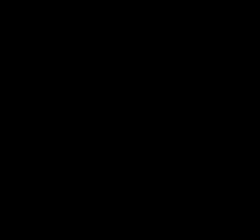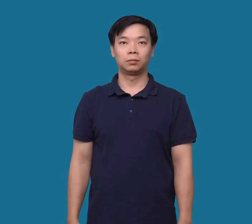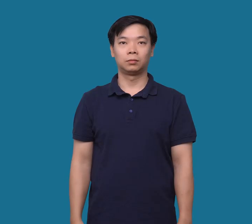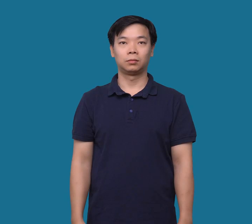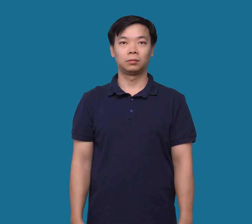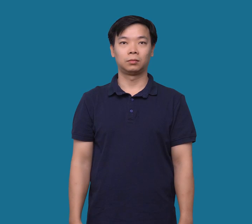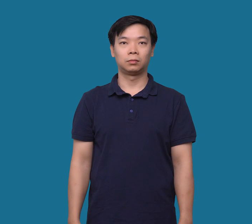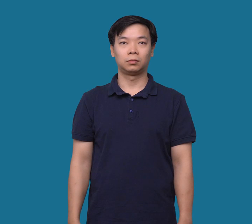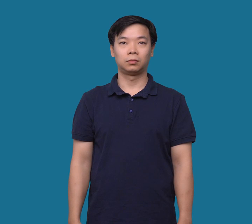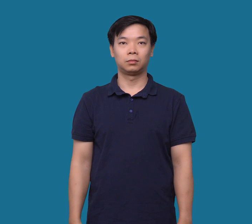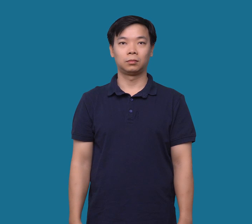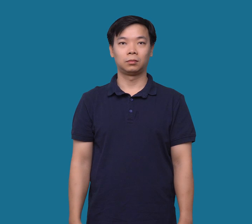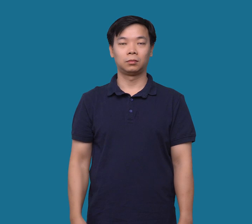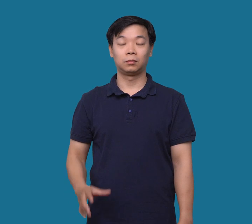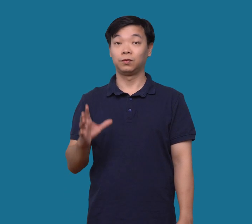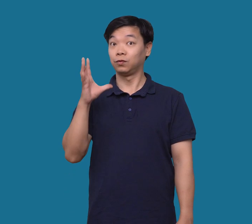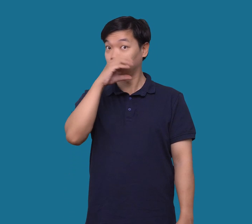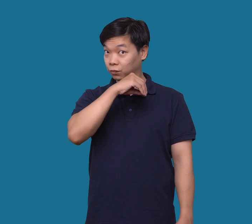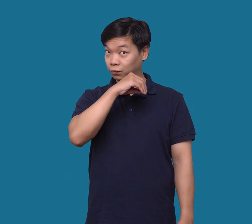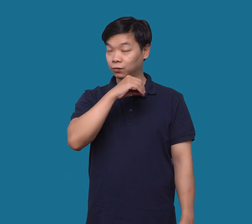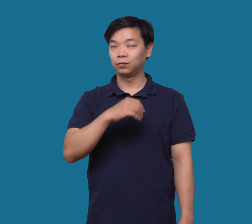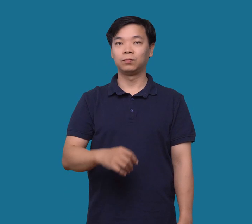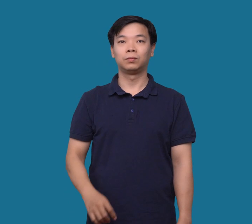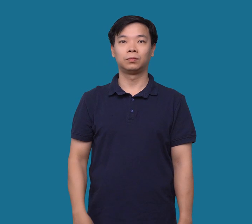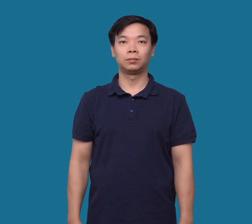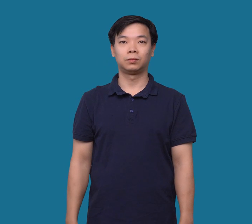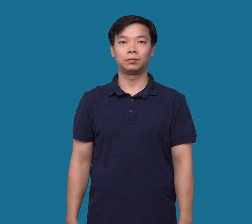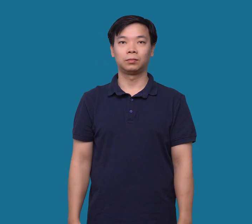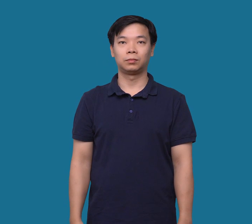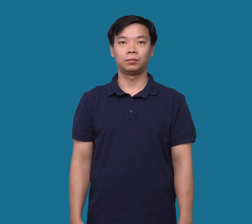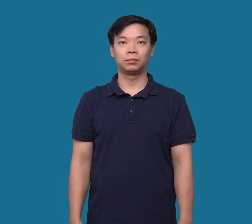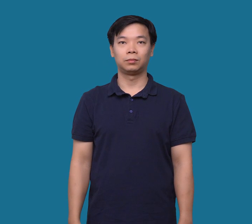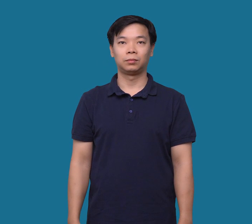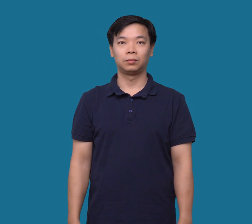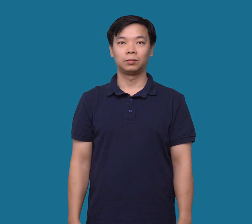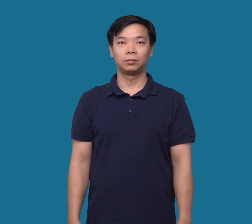ví dụ